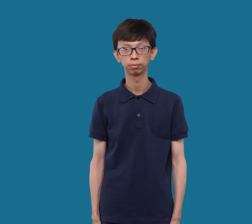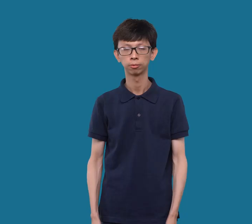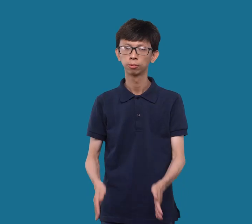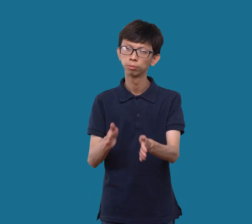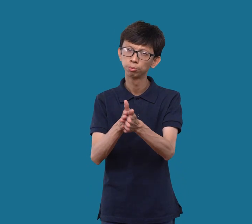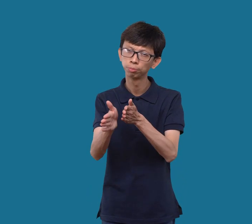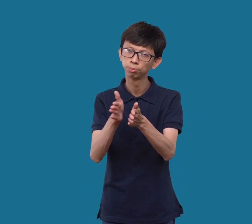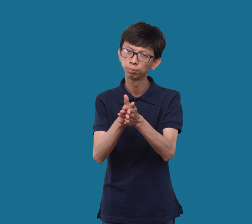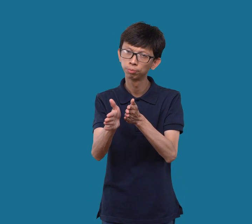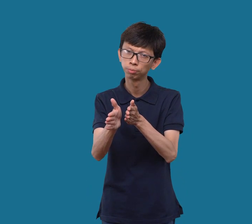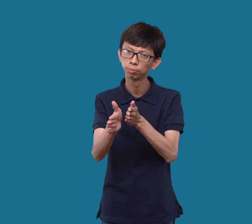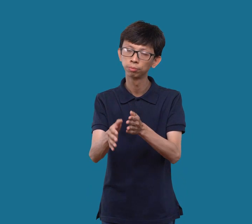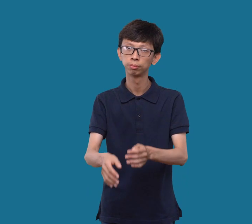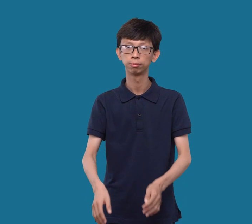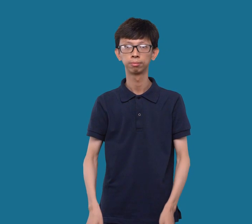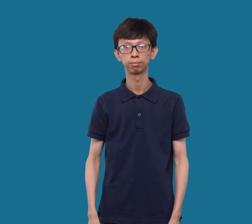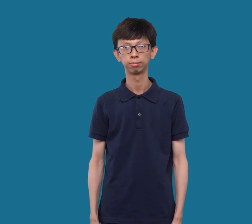tiếp tục